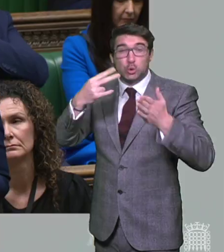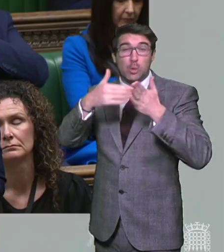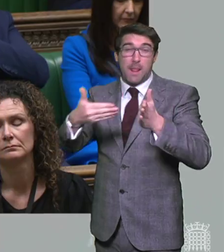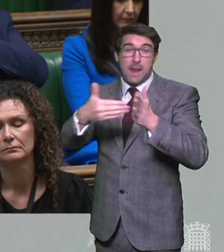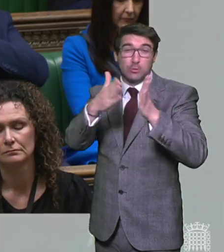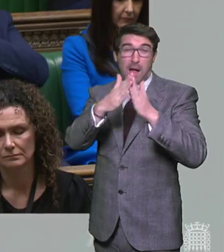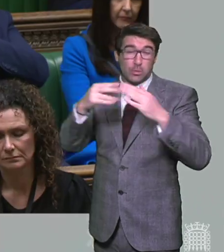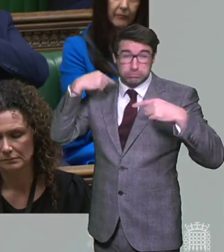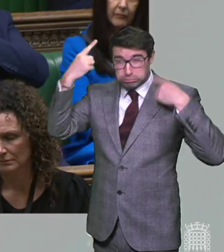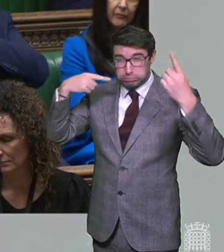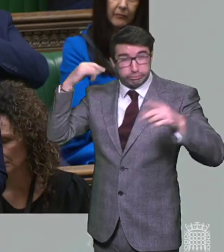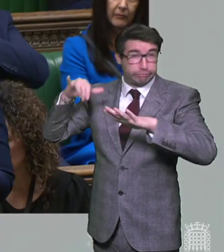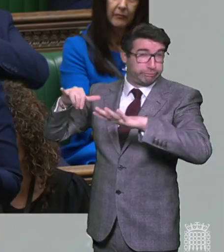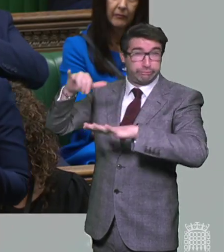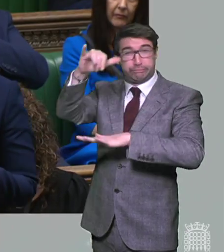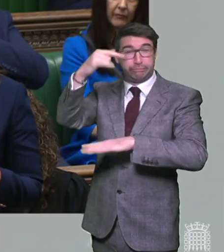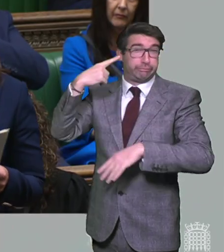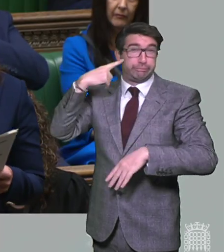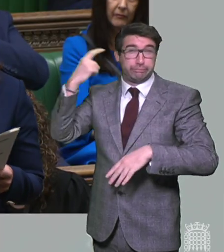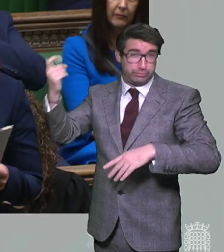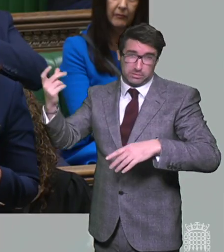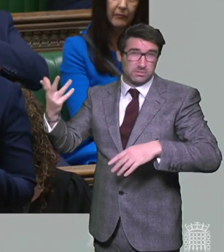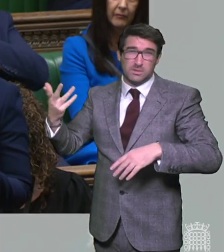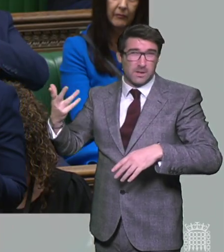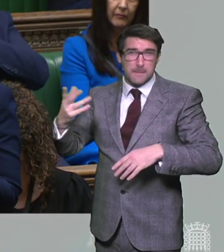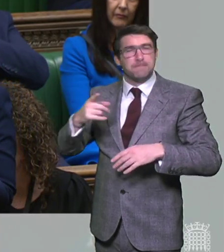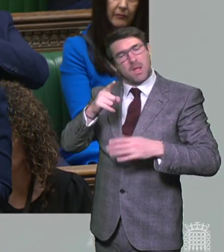Last week, the Transport Secretary said that she supported Heathrow expansion.